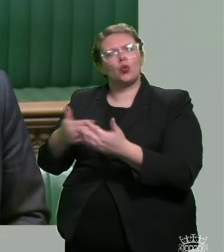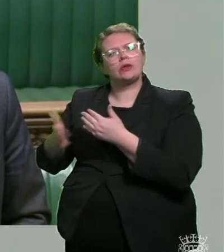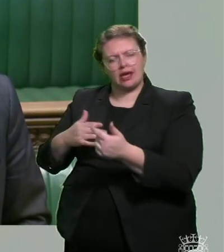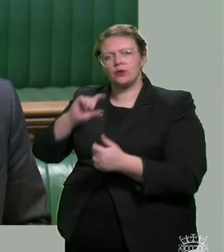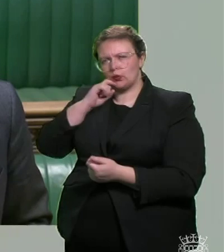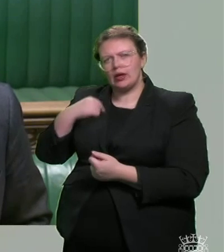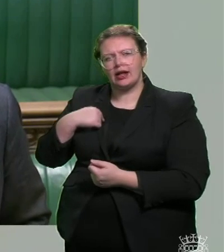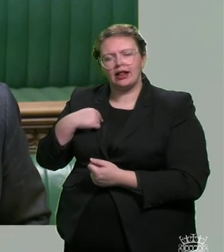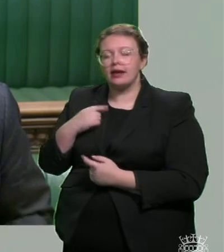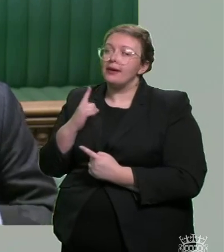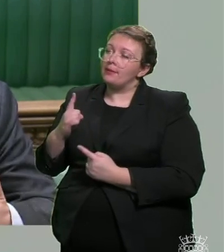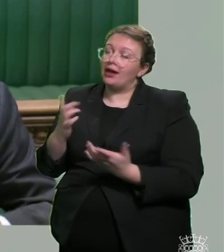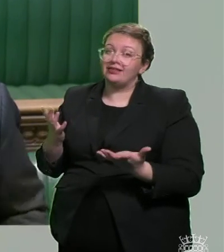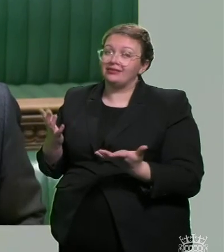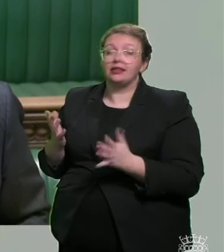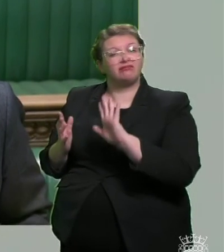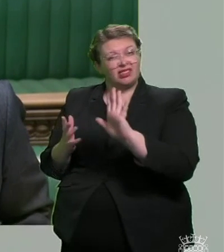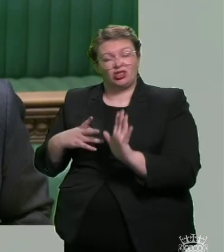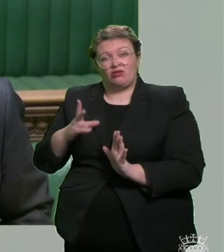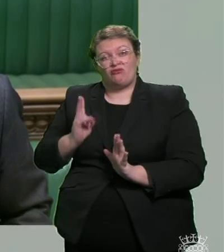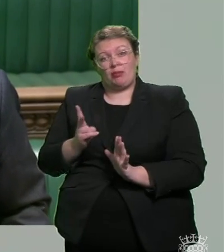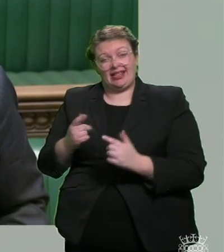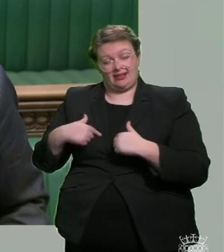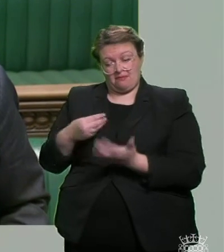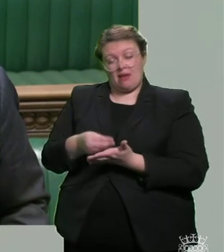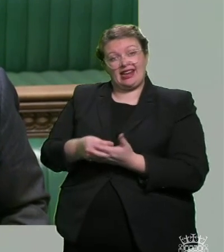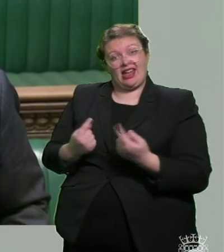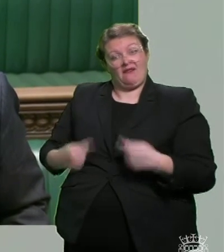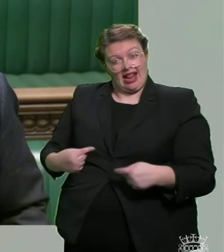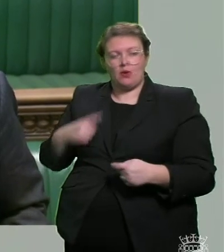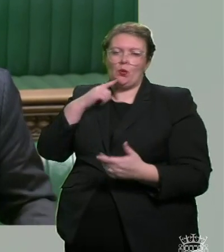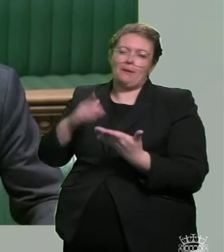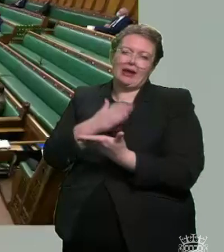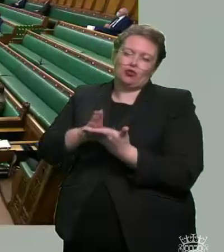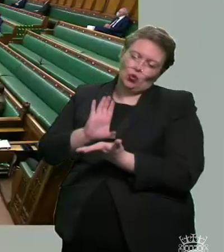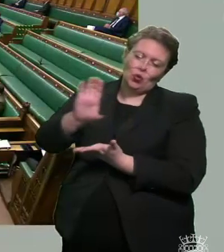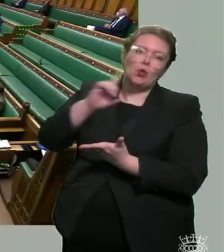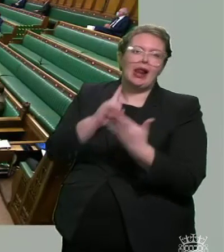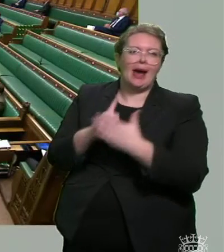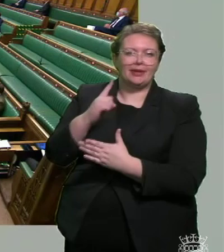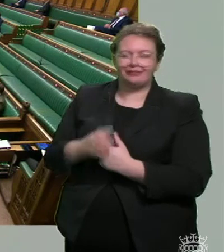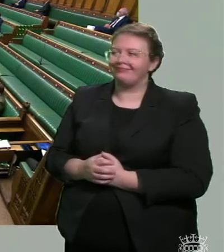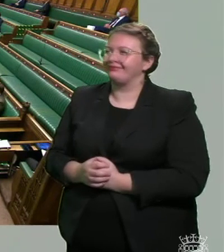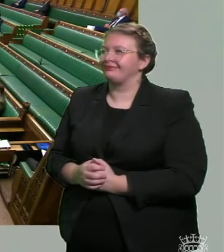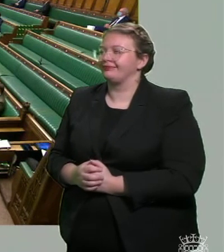To repeat: we have the funds available and will make sure that it is done.